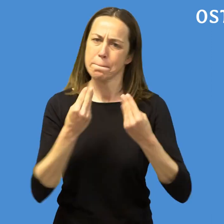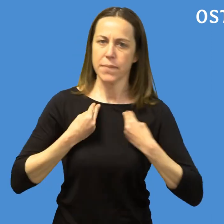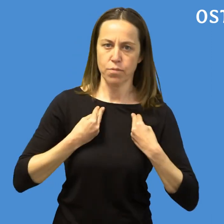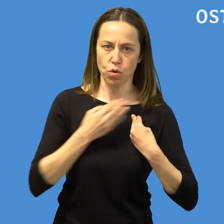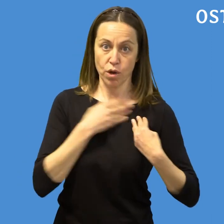vivir